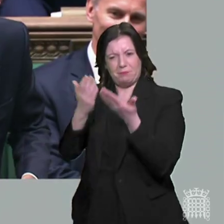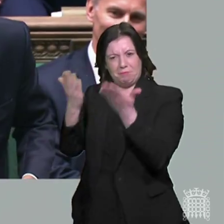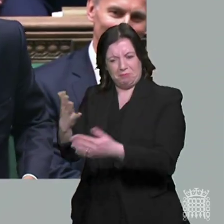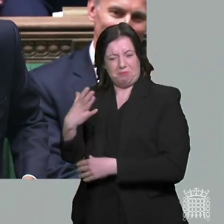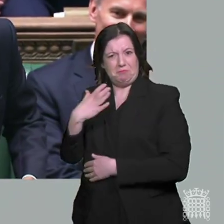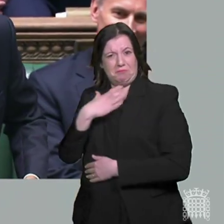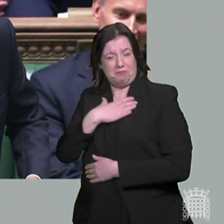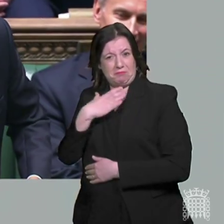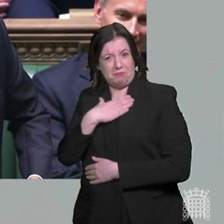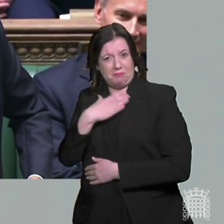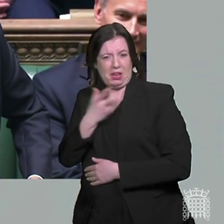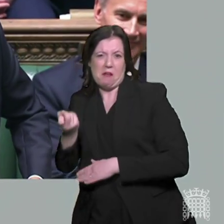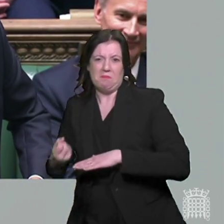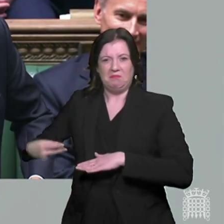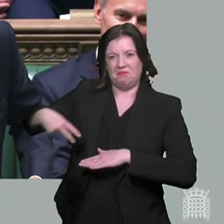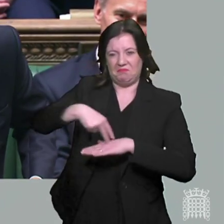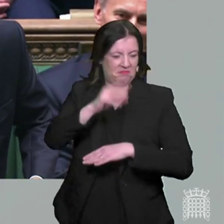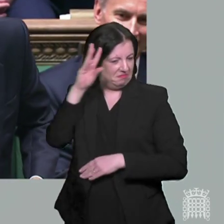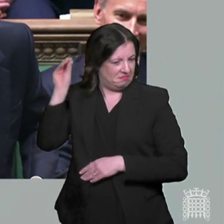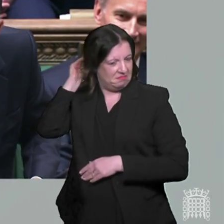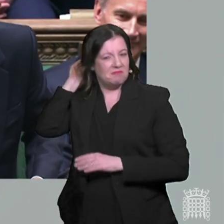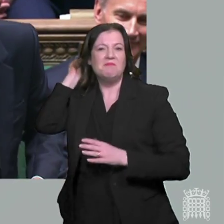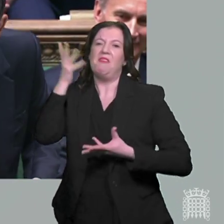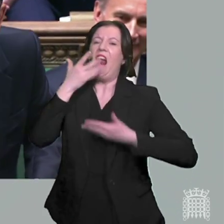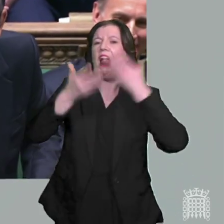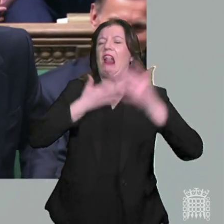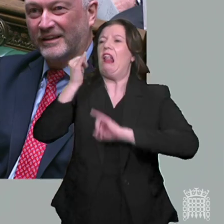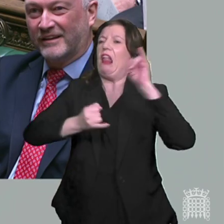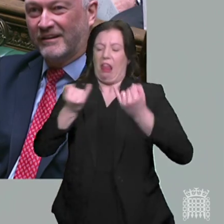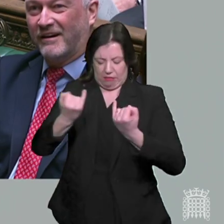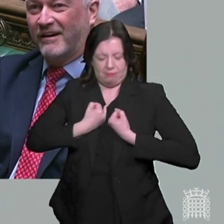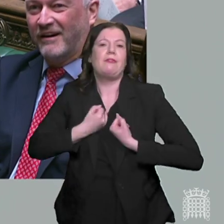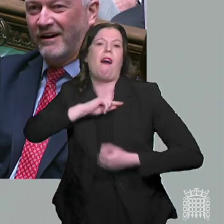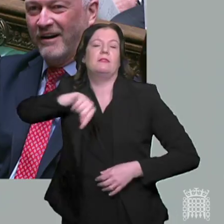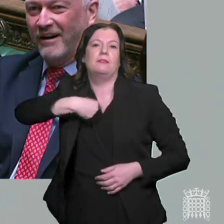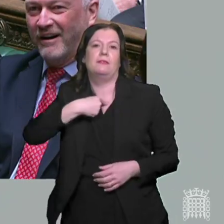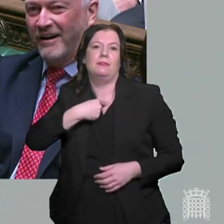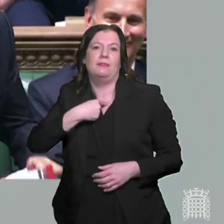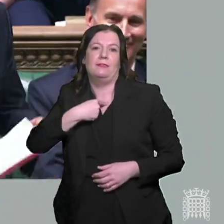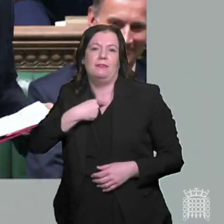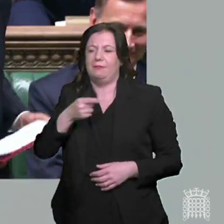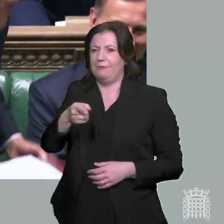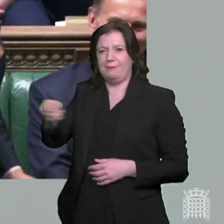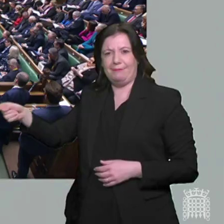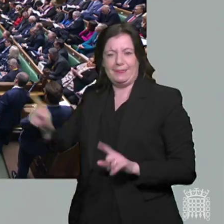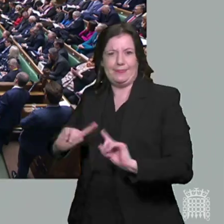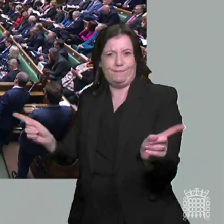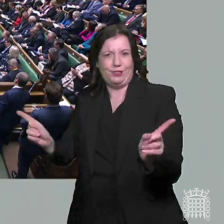But what a surprise: he saw the chance to jump on a political bandwagon and changed his mind.